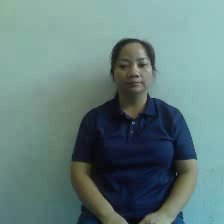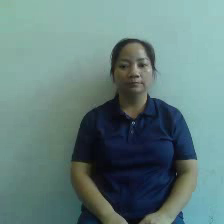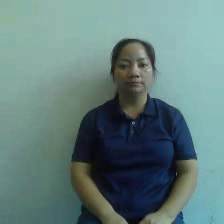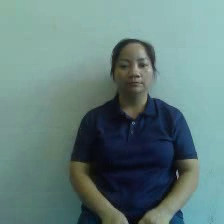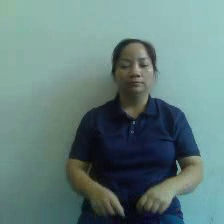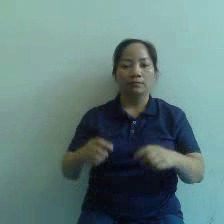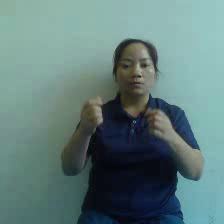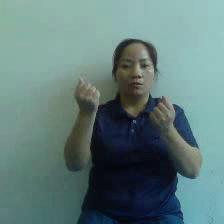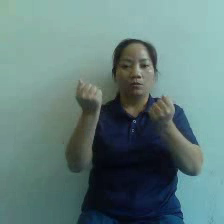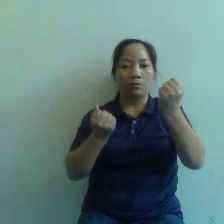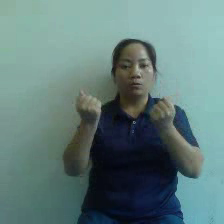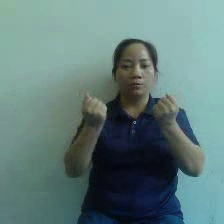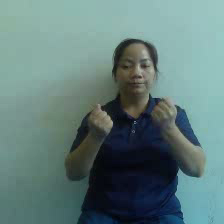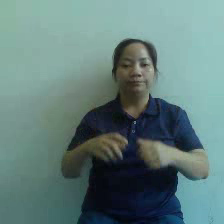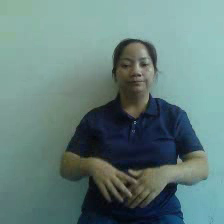Ô tô